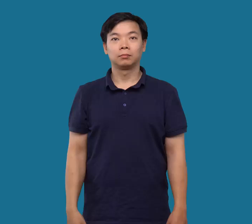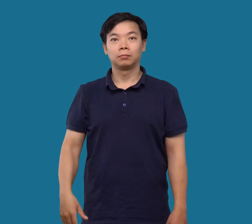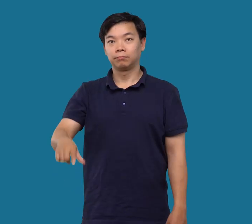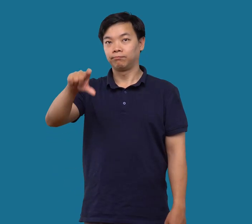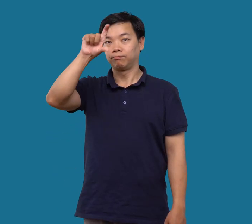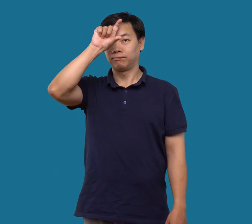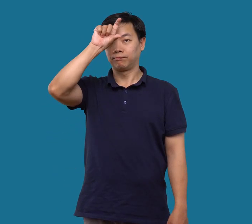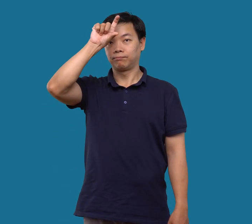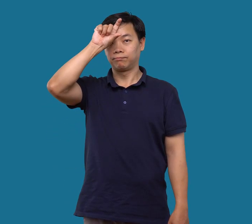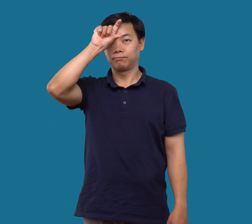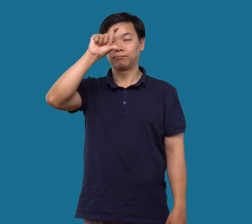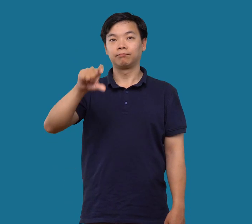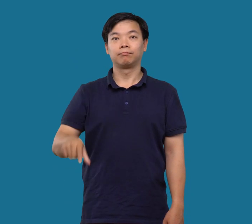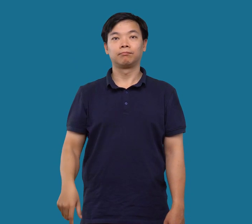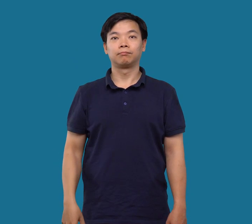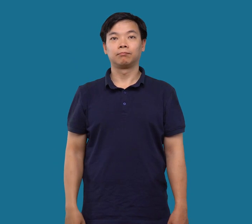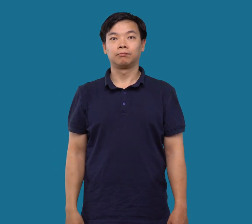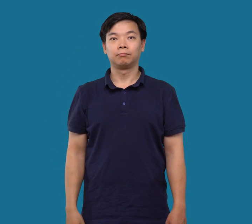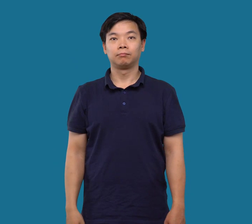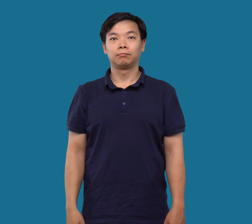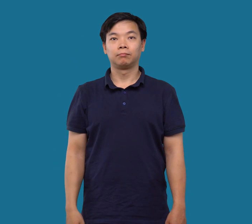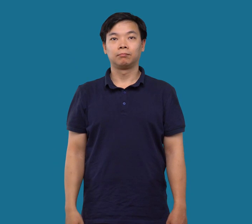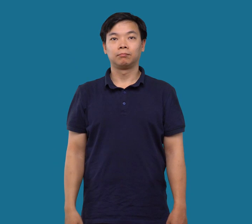loài vật